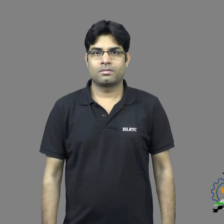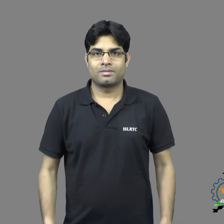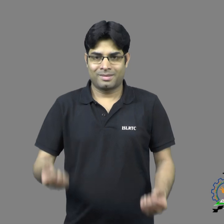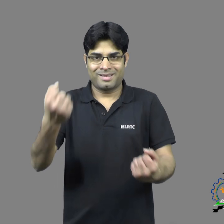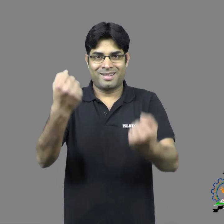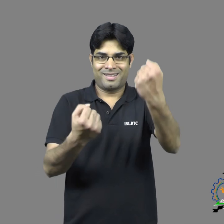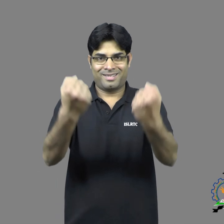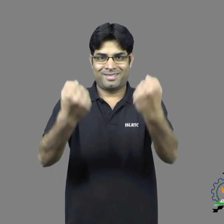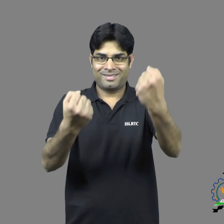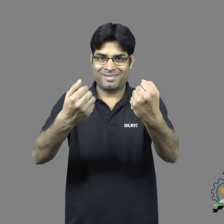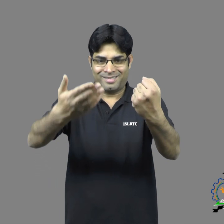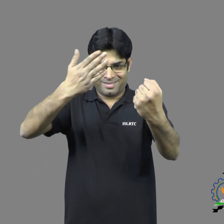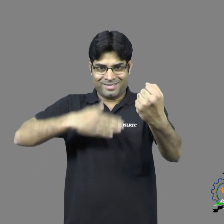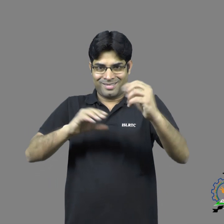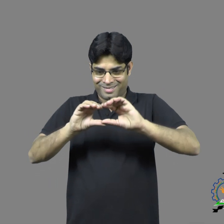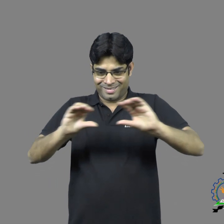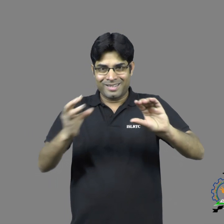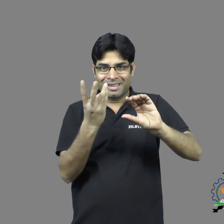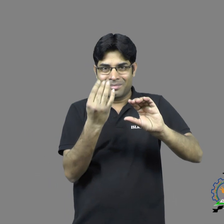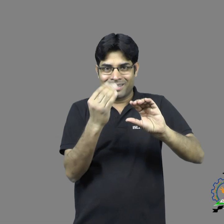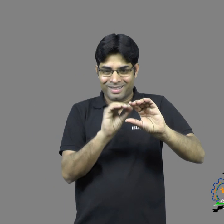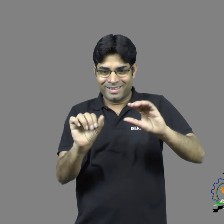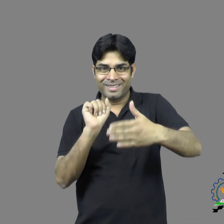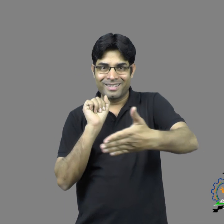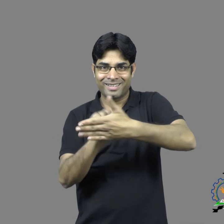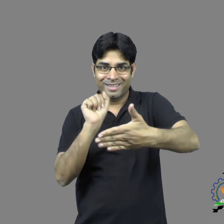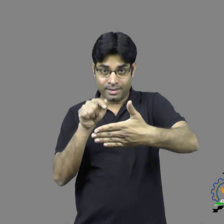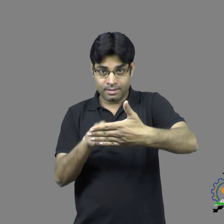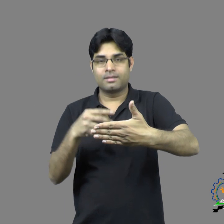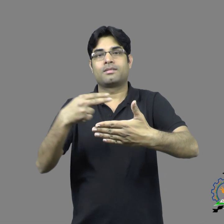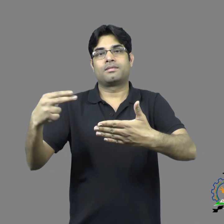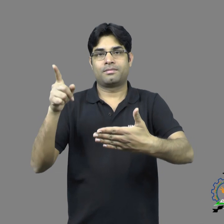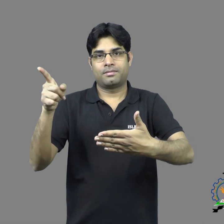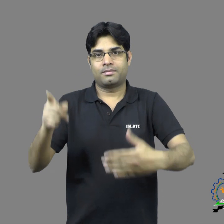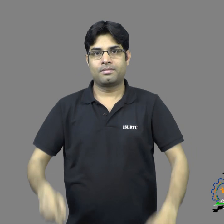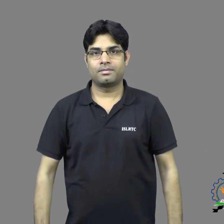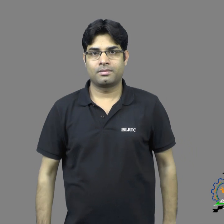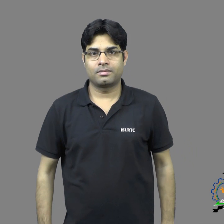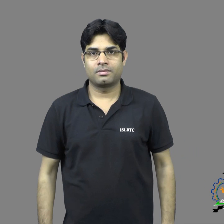Number Plate